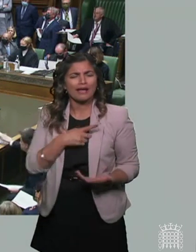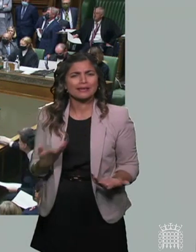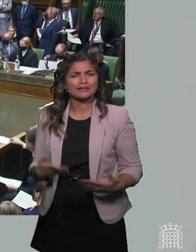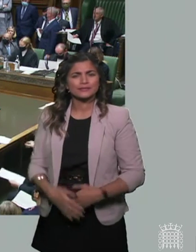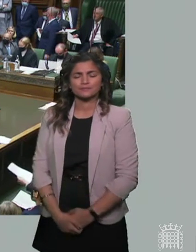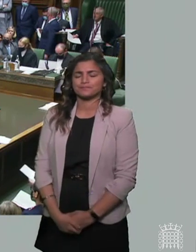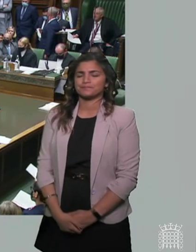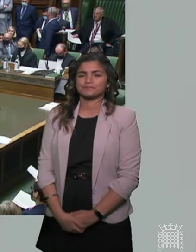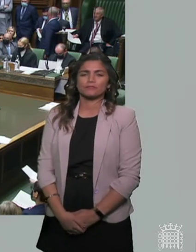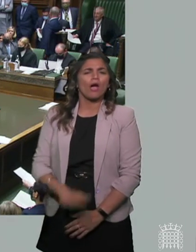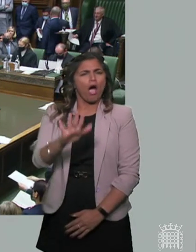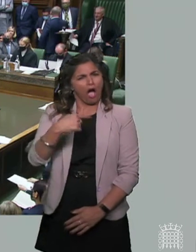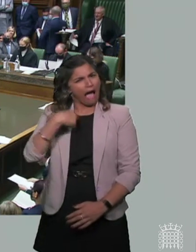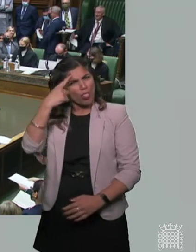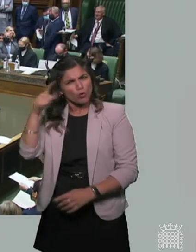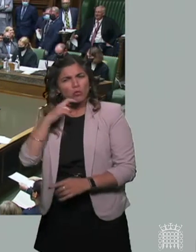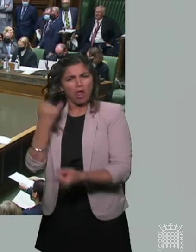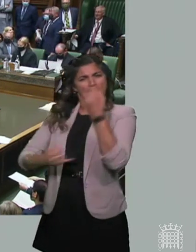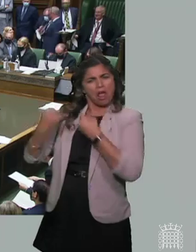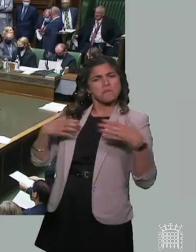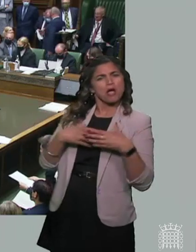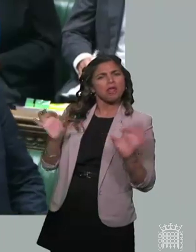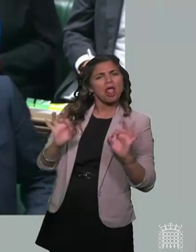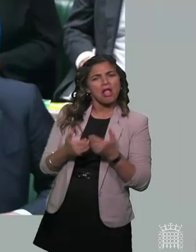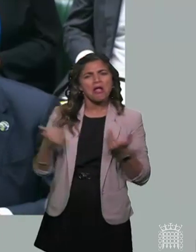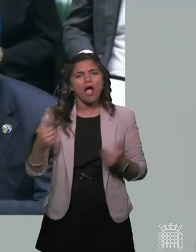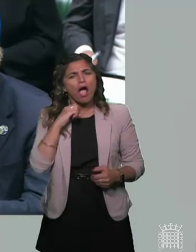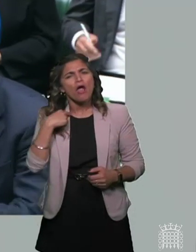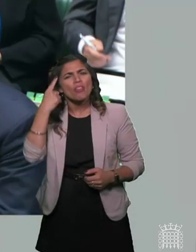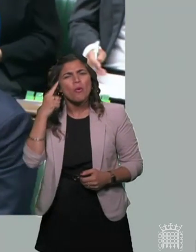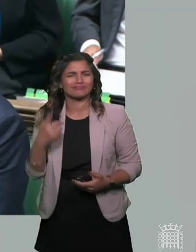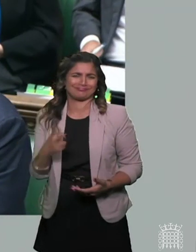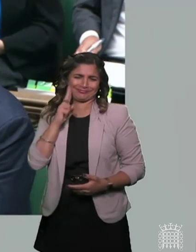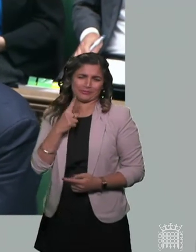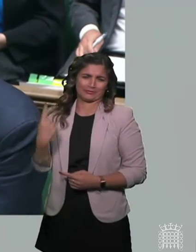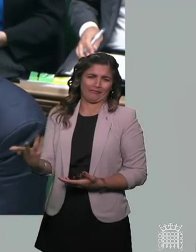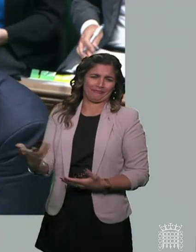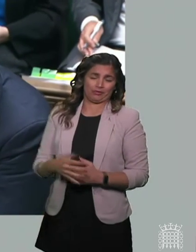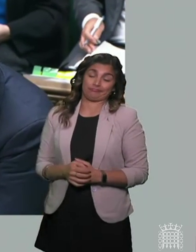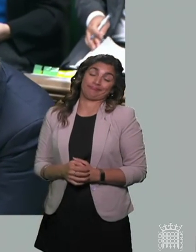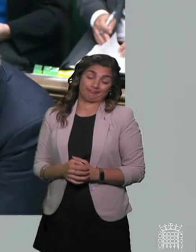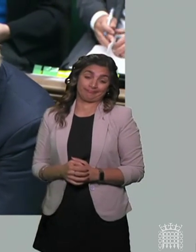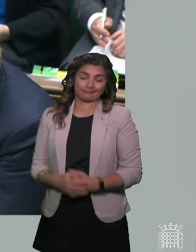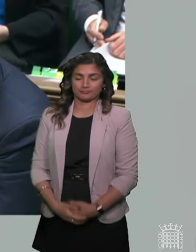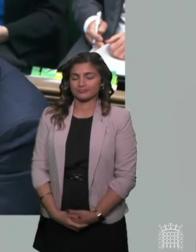I thought we were not going to have any partisan points. That did not last long.